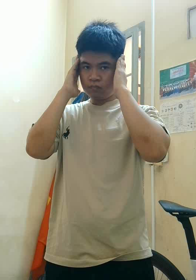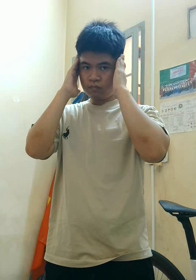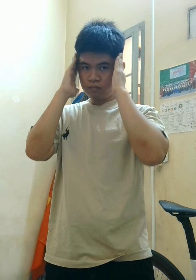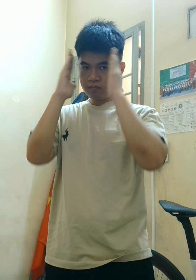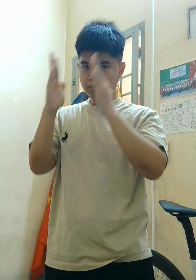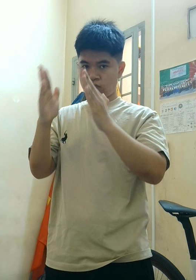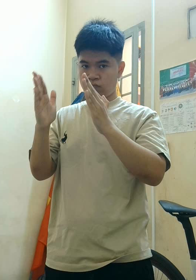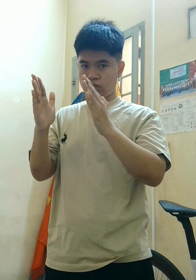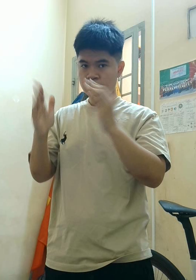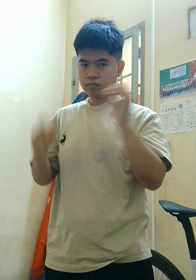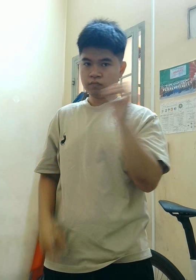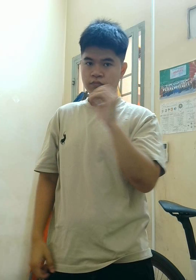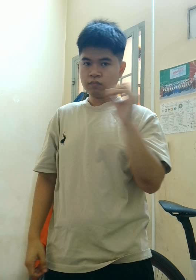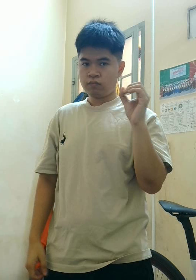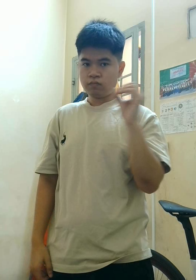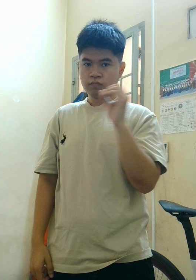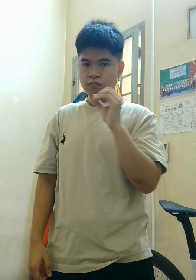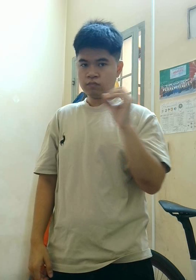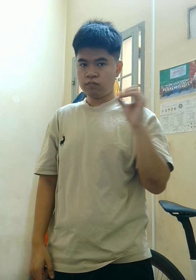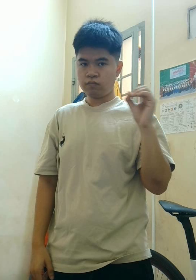khong quan tam